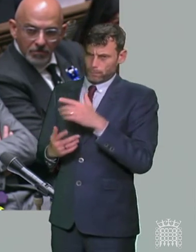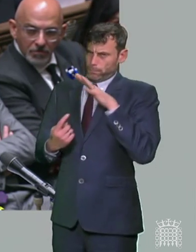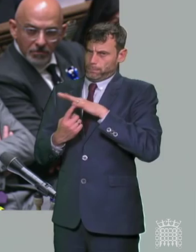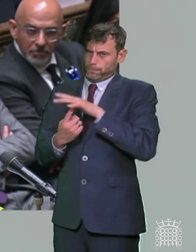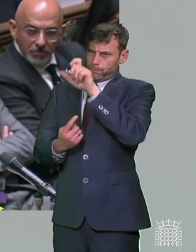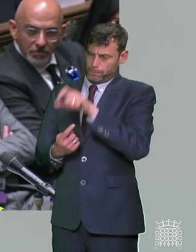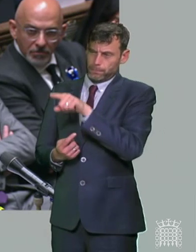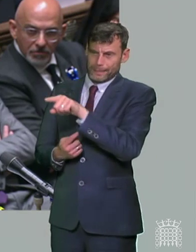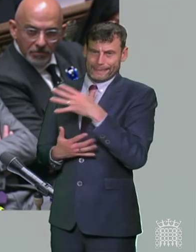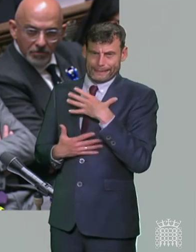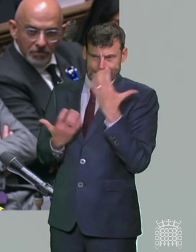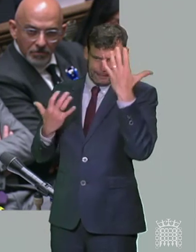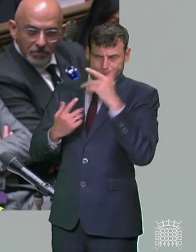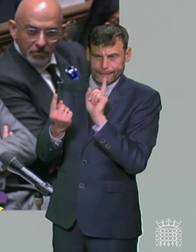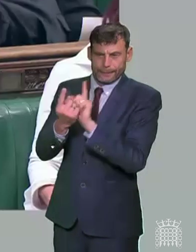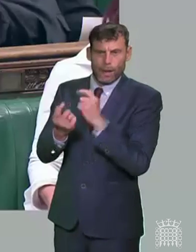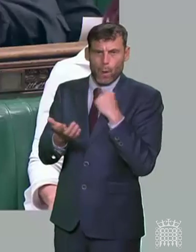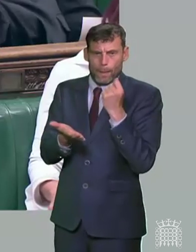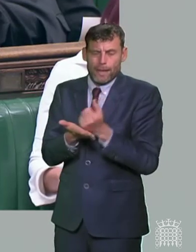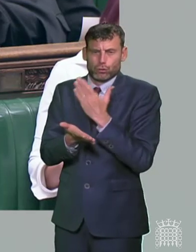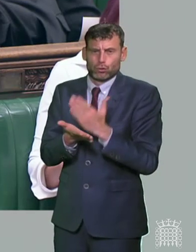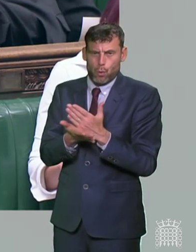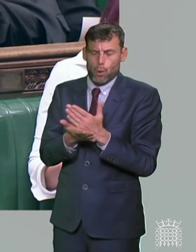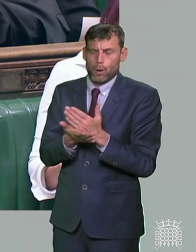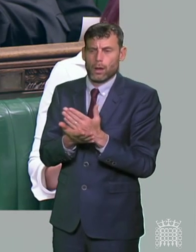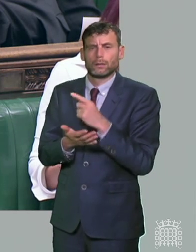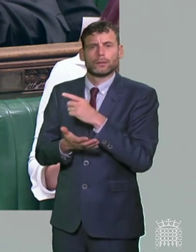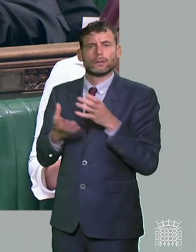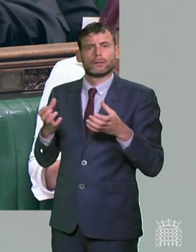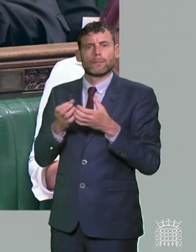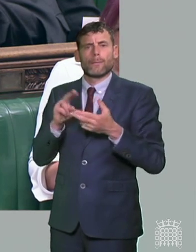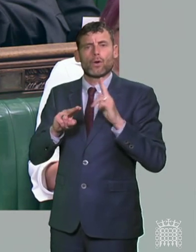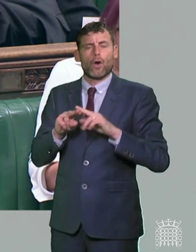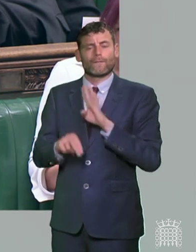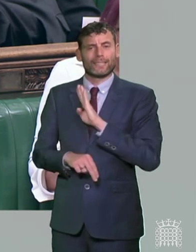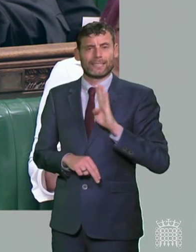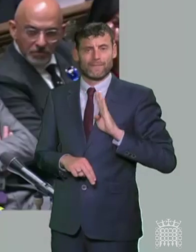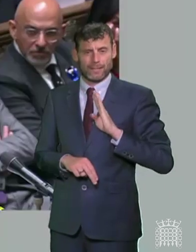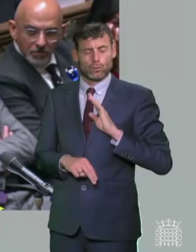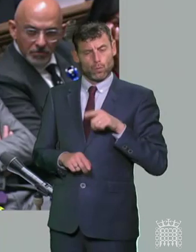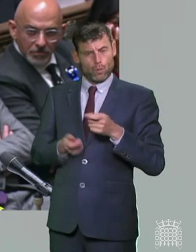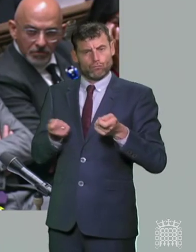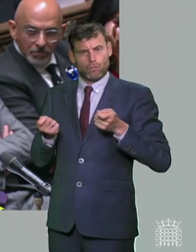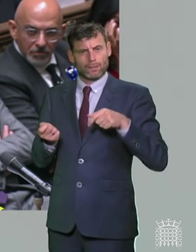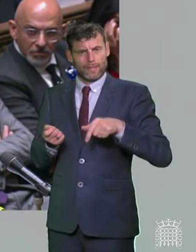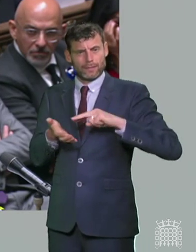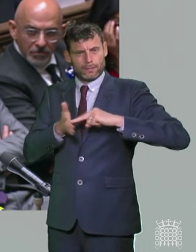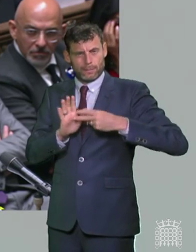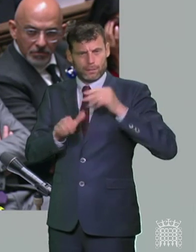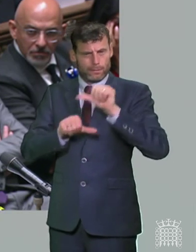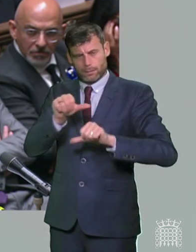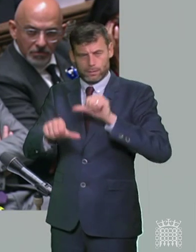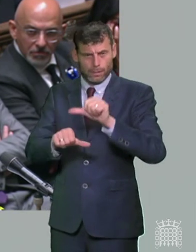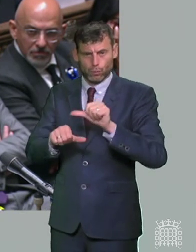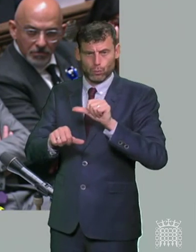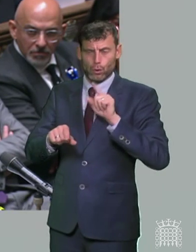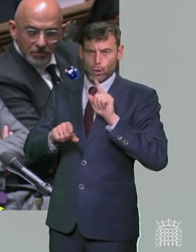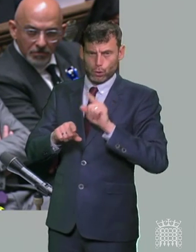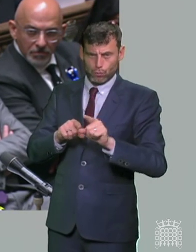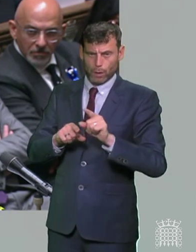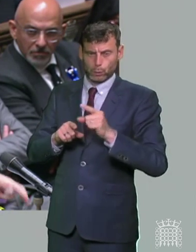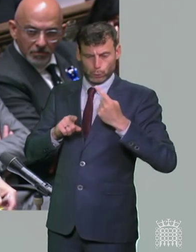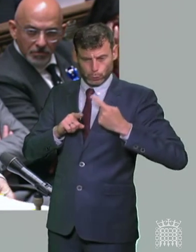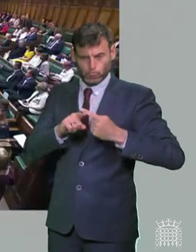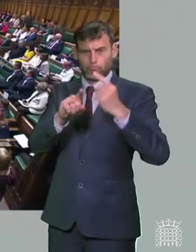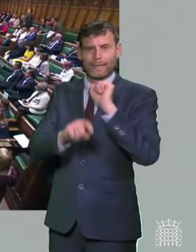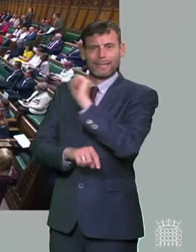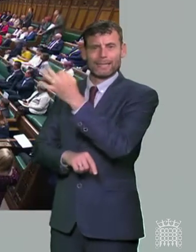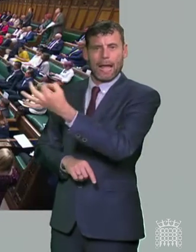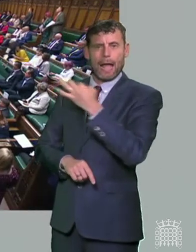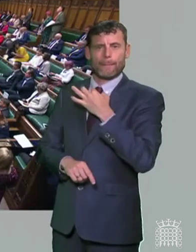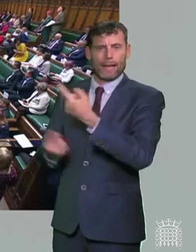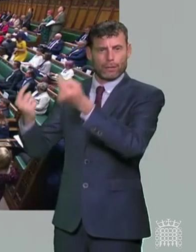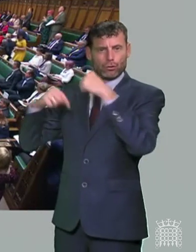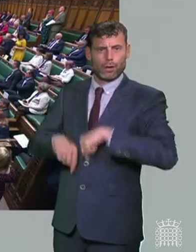I will make sure that she has a meeting with the Ministry of Defence, which runs ARAP, and that we do our best to expedite that application as fast as we can.